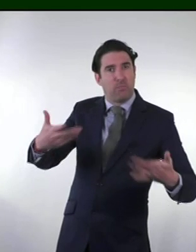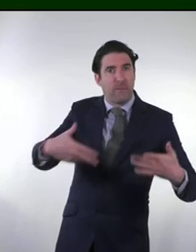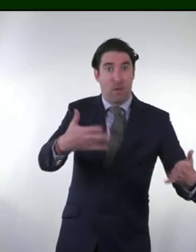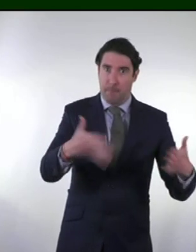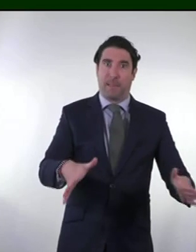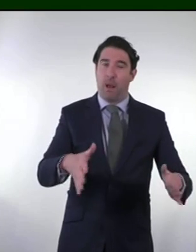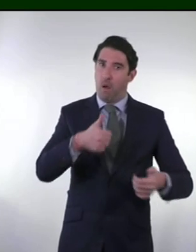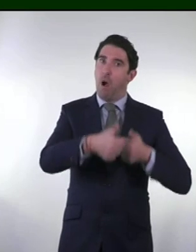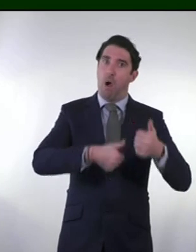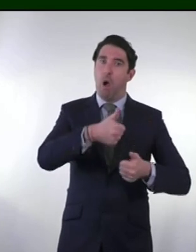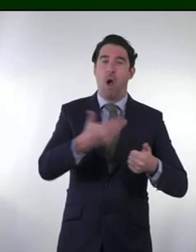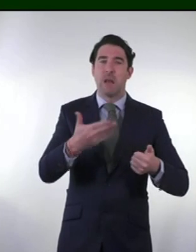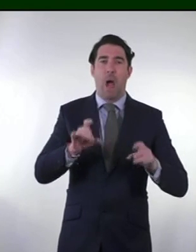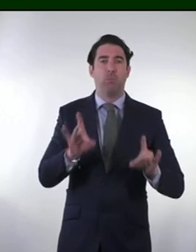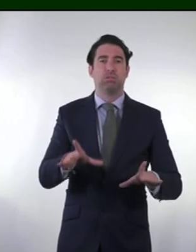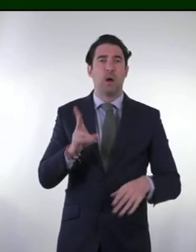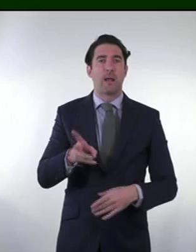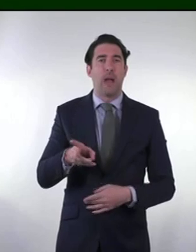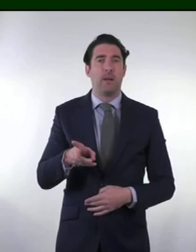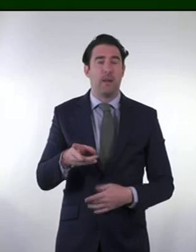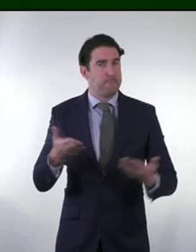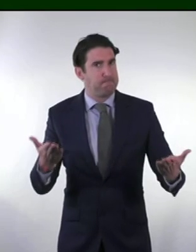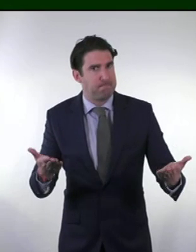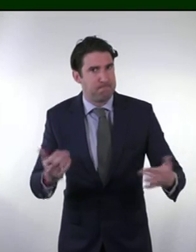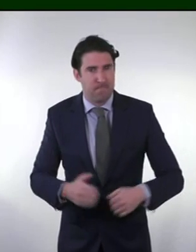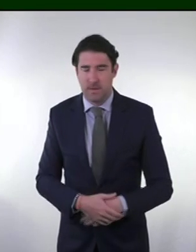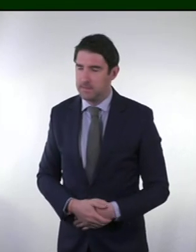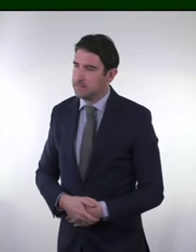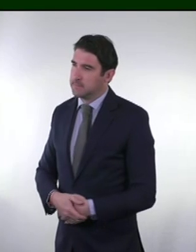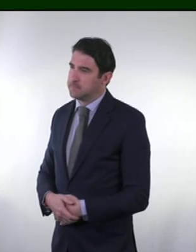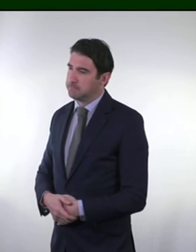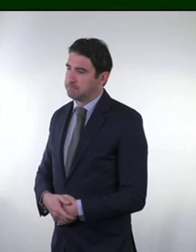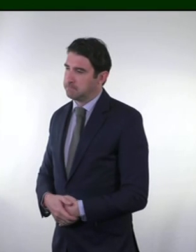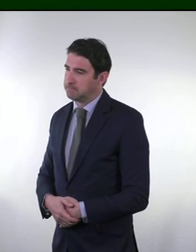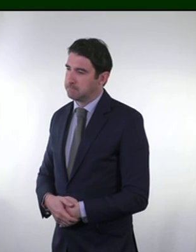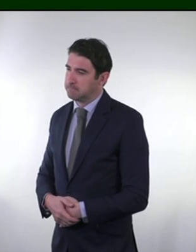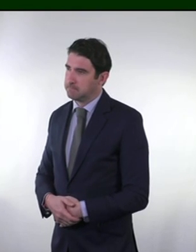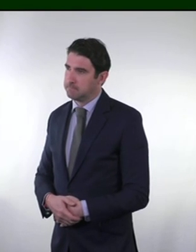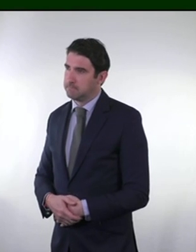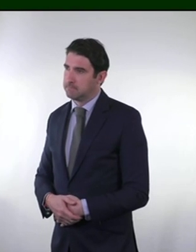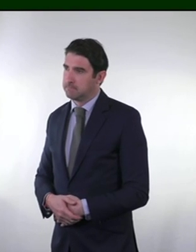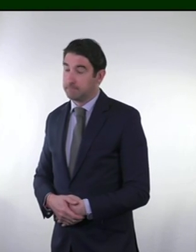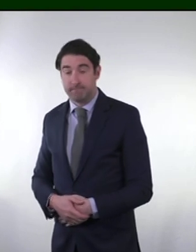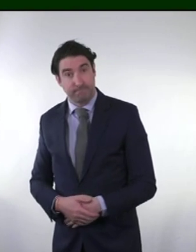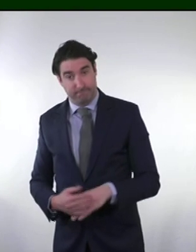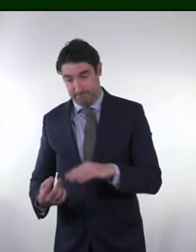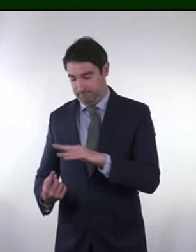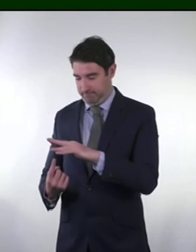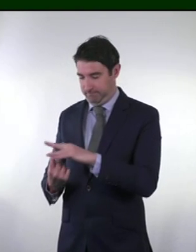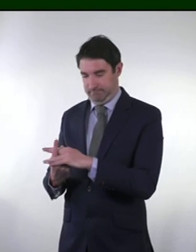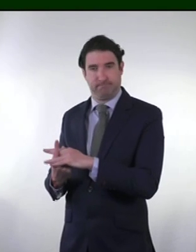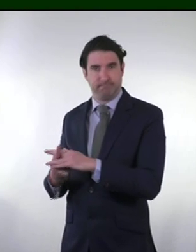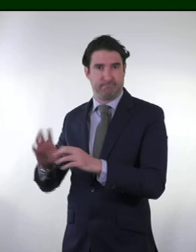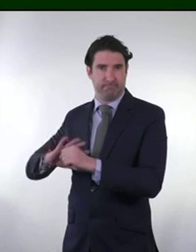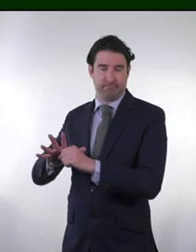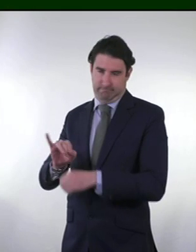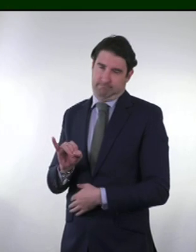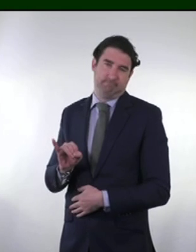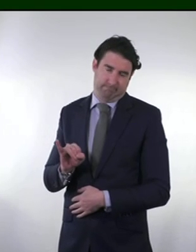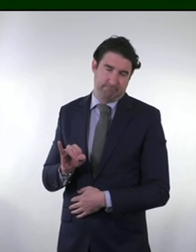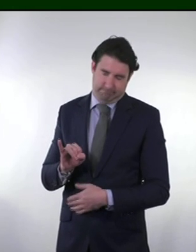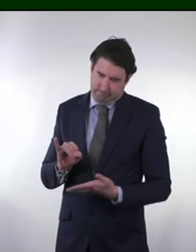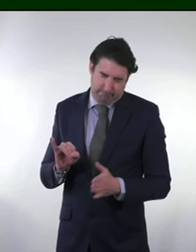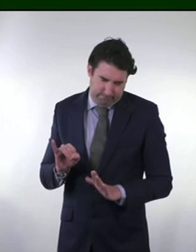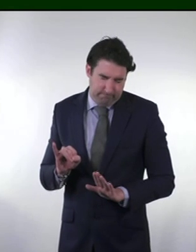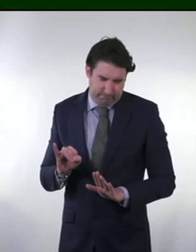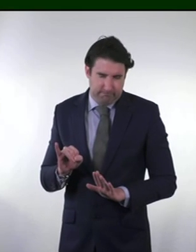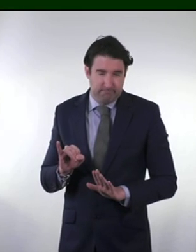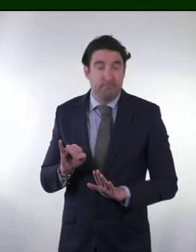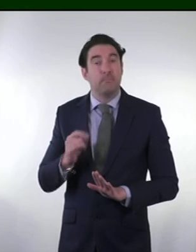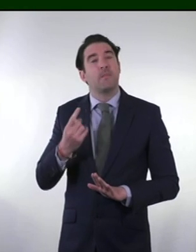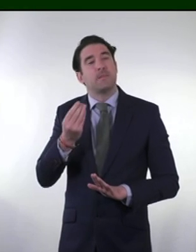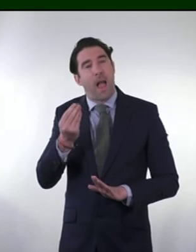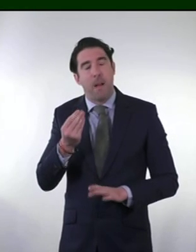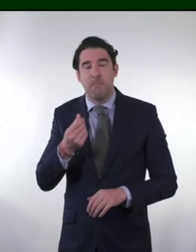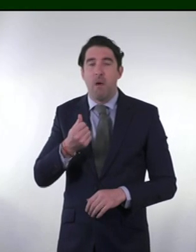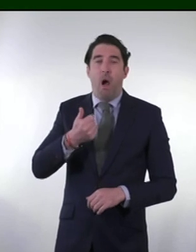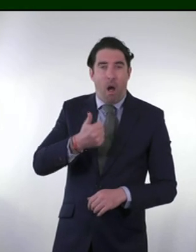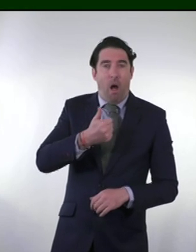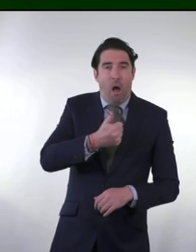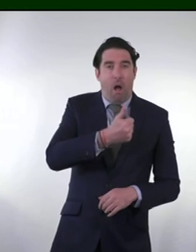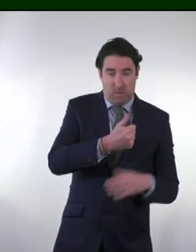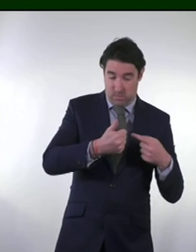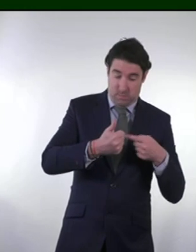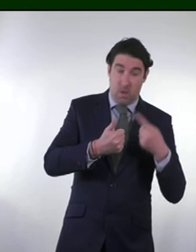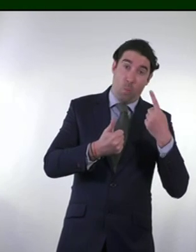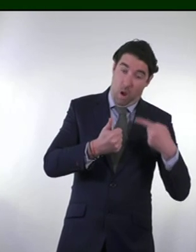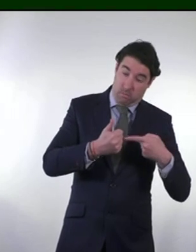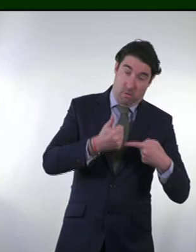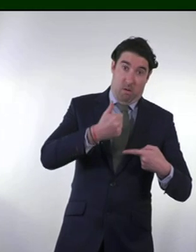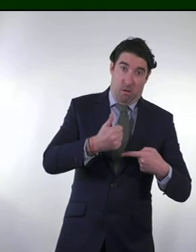The hon. Gentleman raises a very important point. One of the consolations of this crisis was that we were able to prevent so many rough sleepers from succumbing in the way that, alas, happened in other countries.